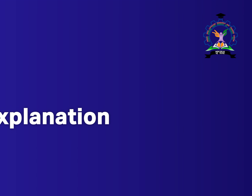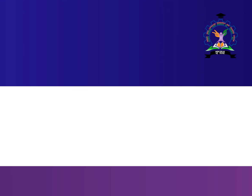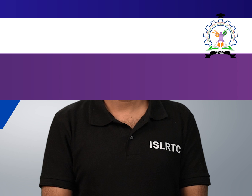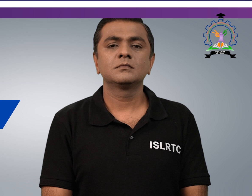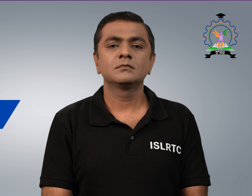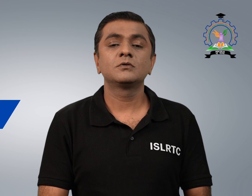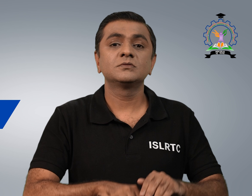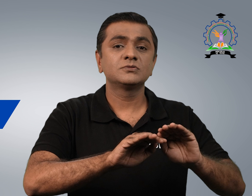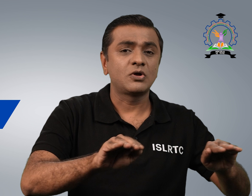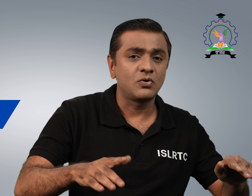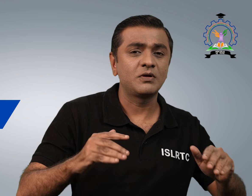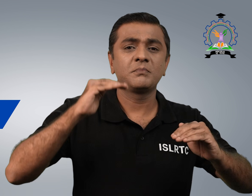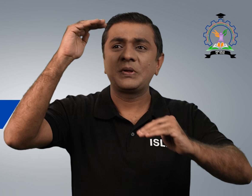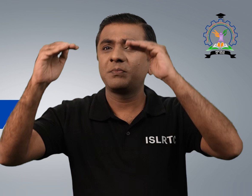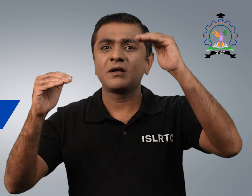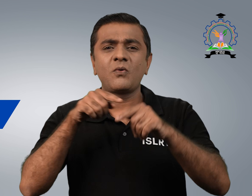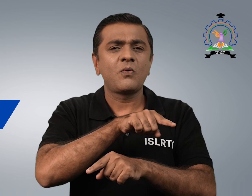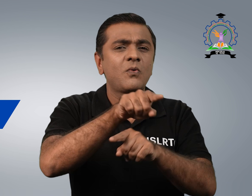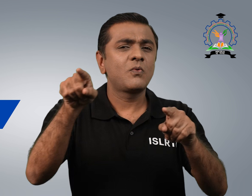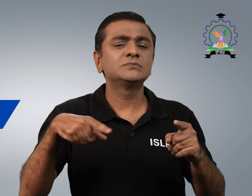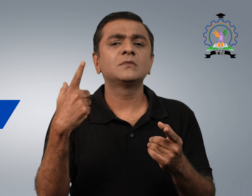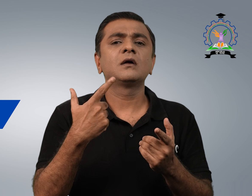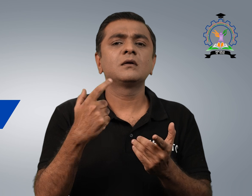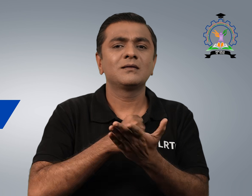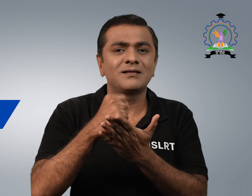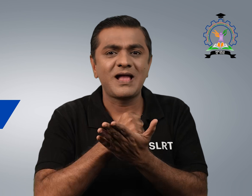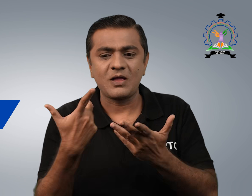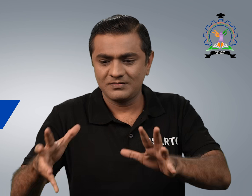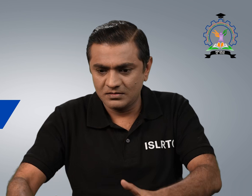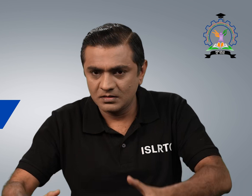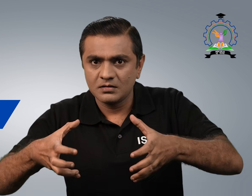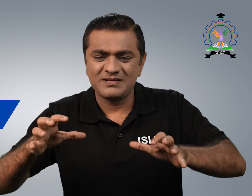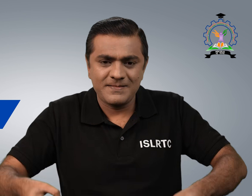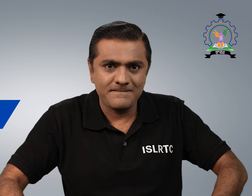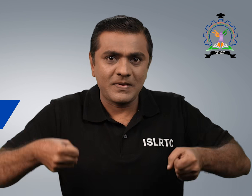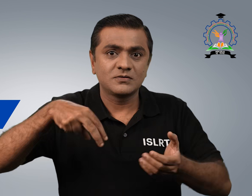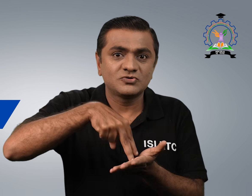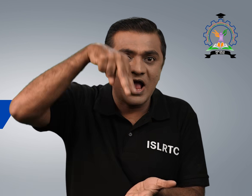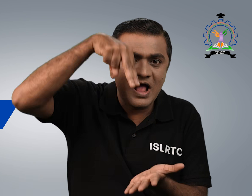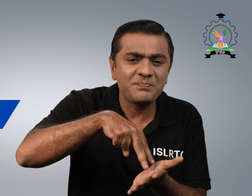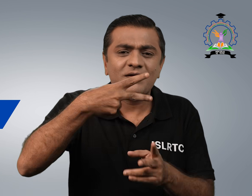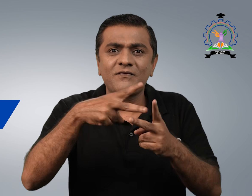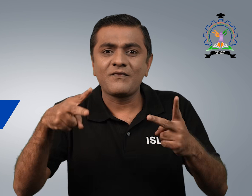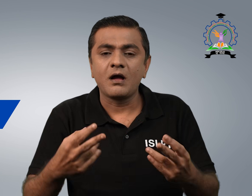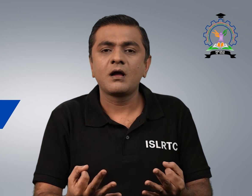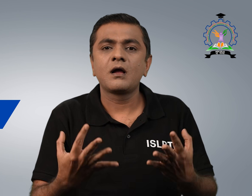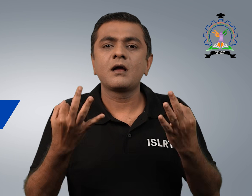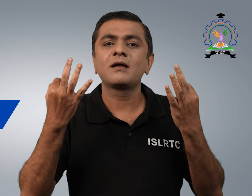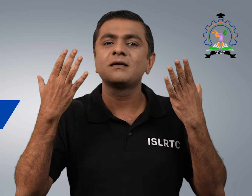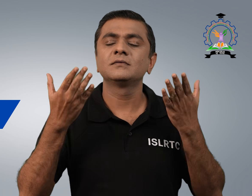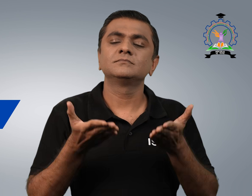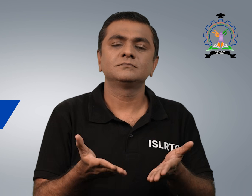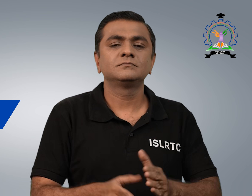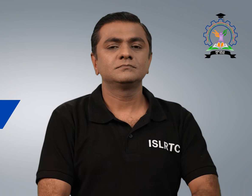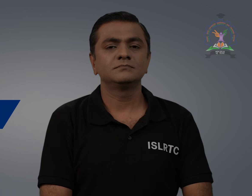It refers to the ability in children and adults to use large muscles for activities such as carrying, lifting, jumping, and more.